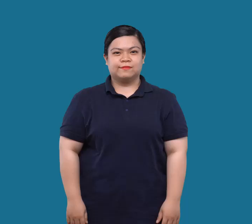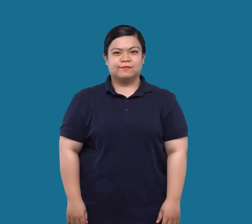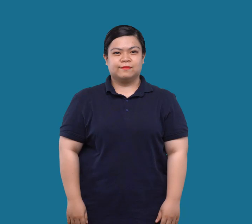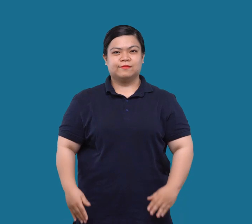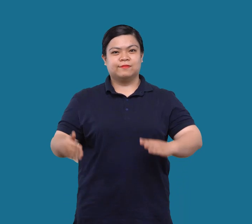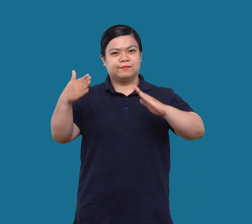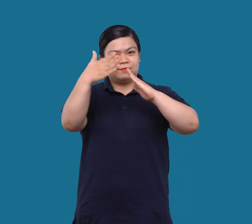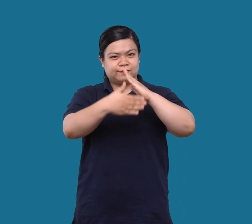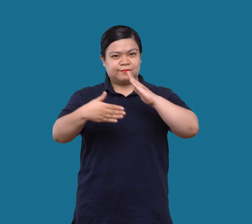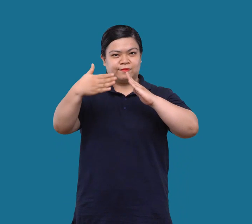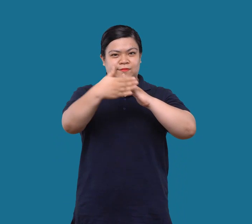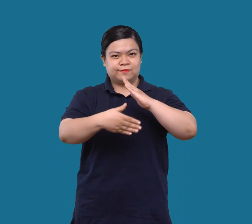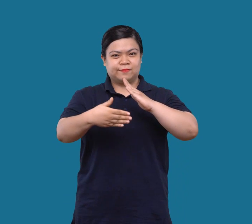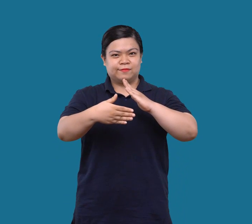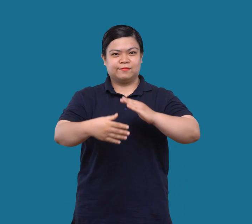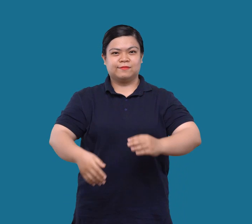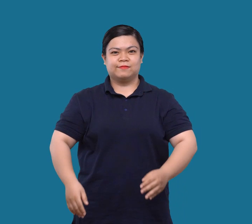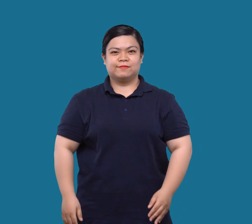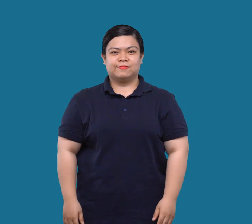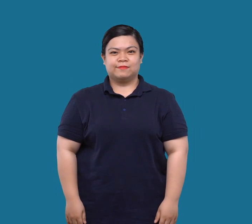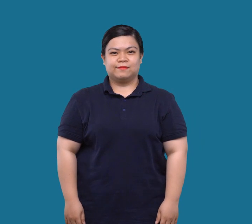ga tàu